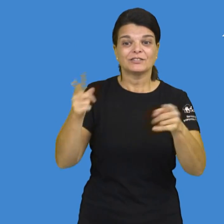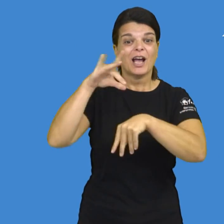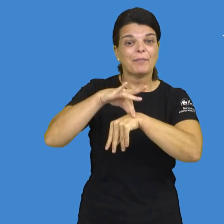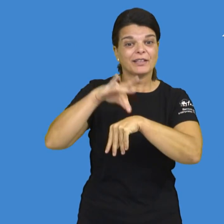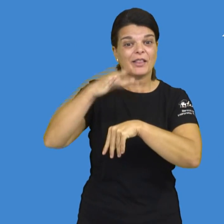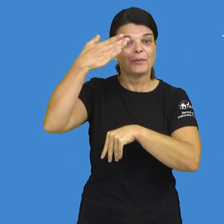enfermo